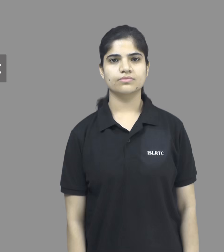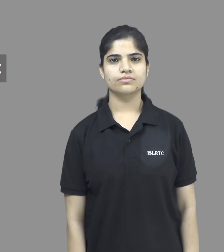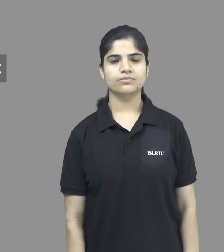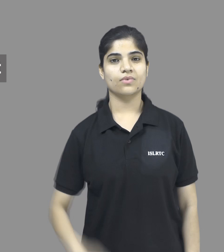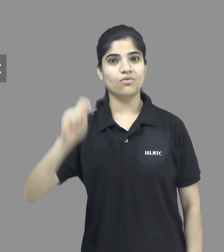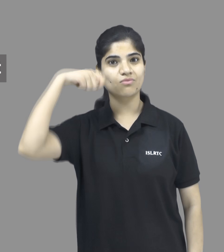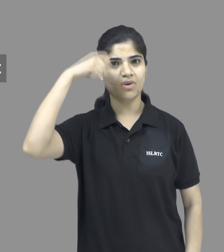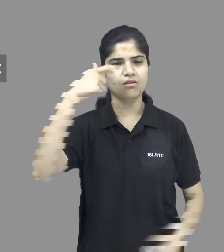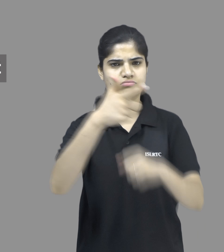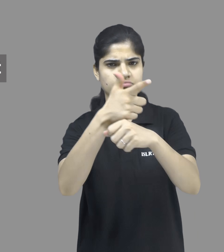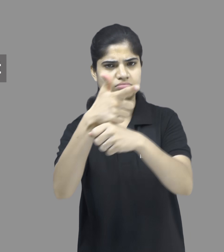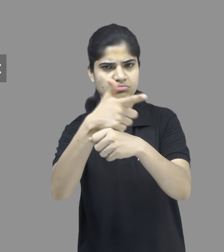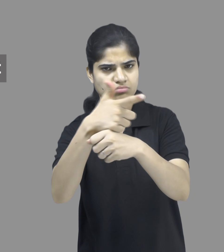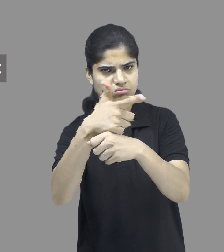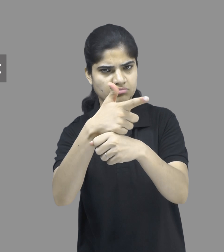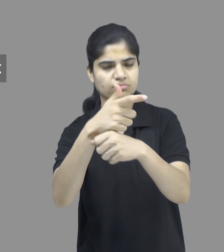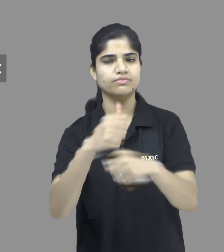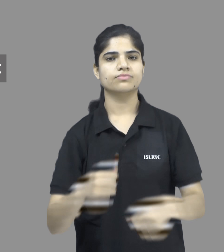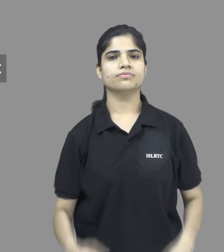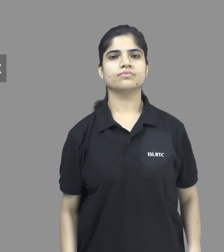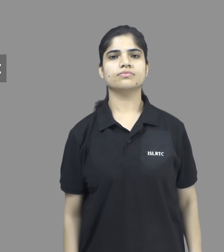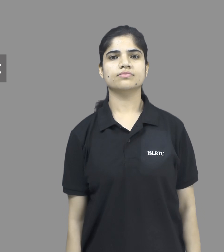Shoot (Video)